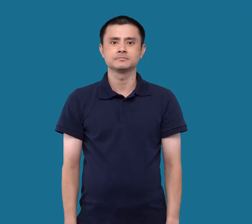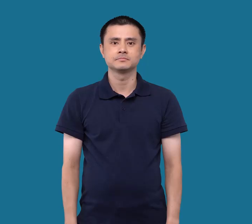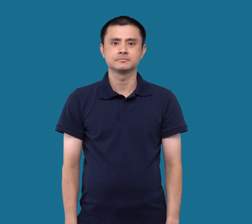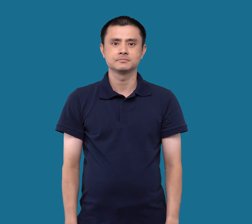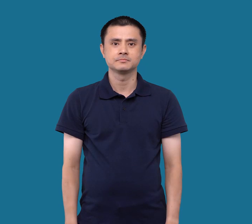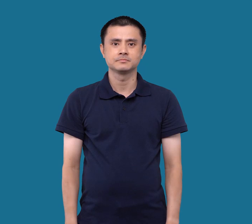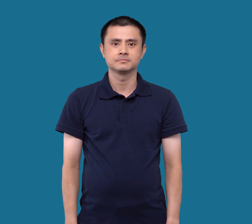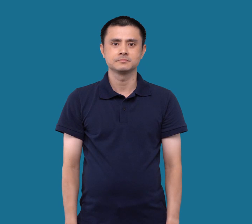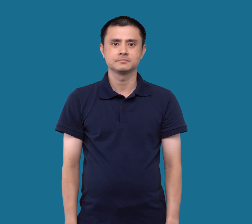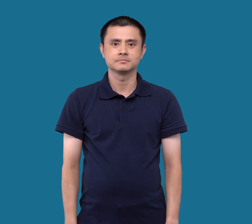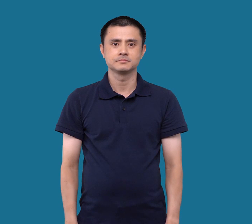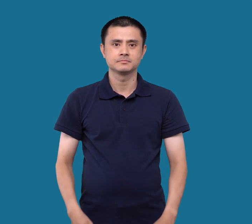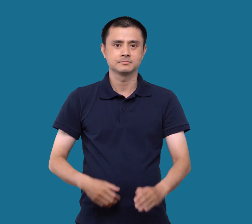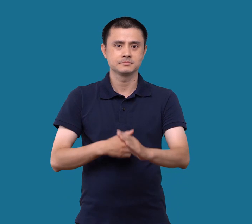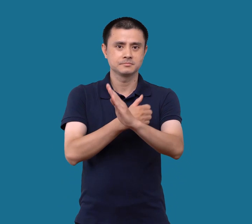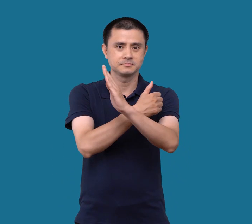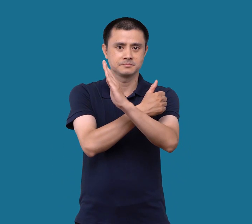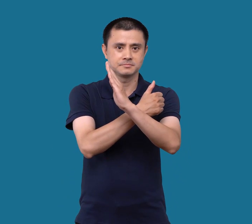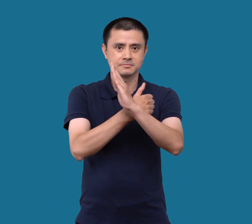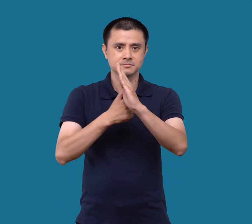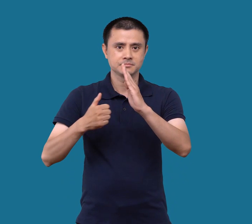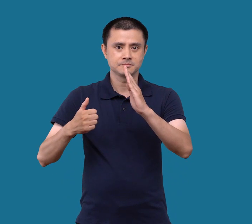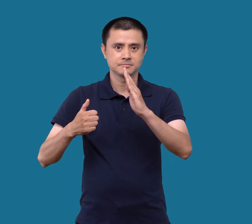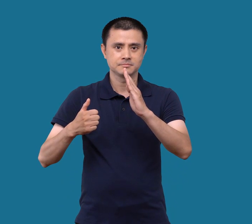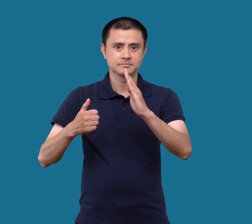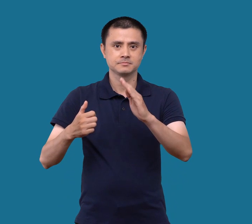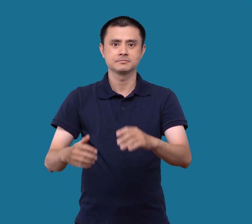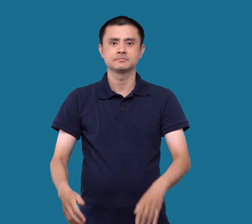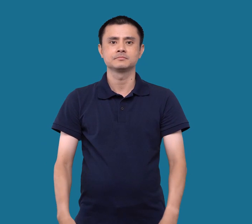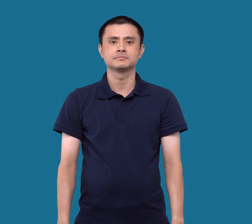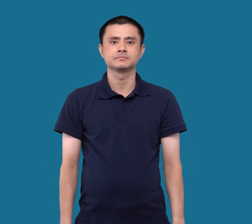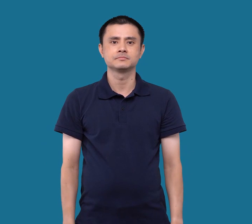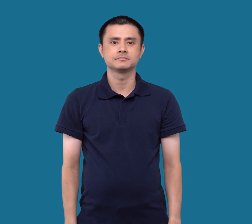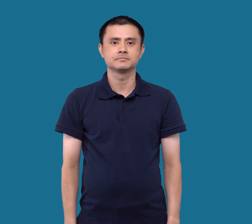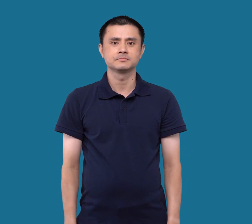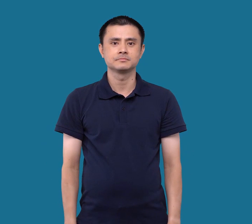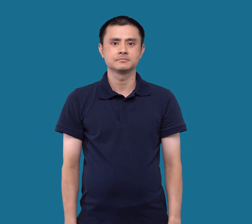ban giám hiệu